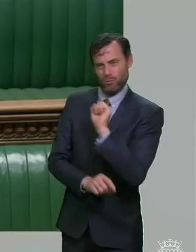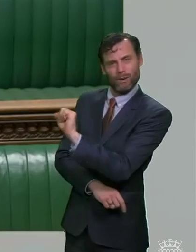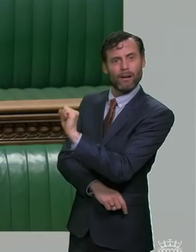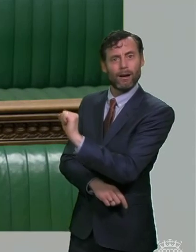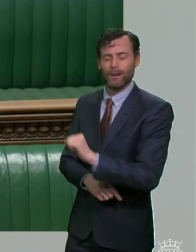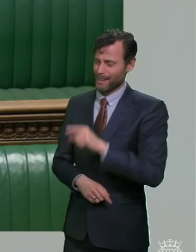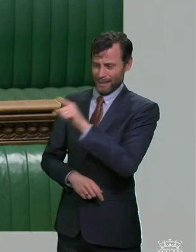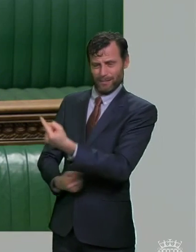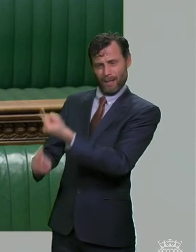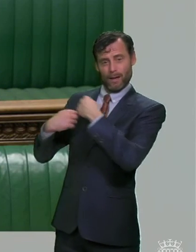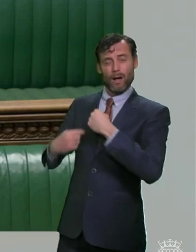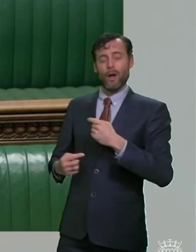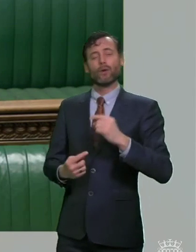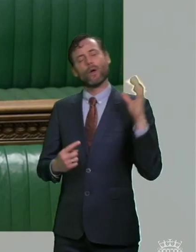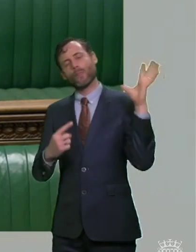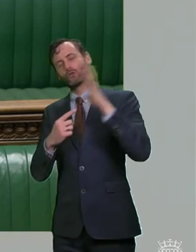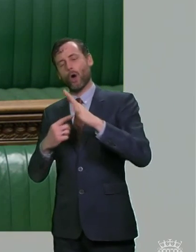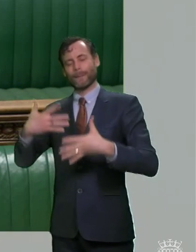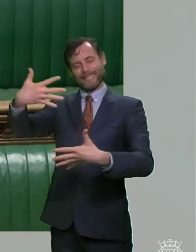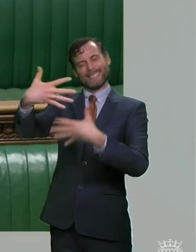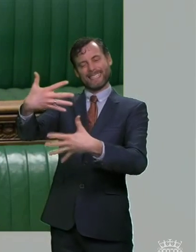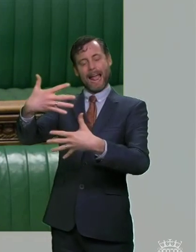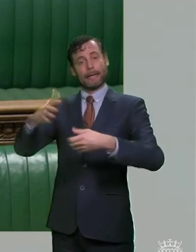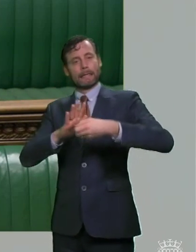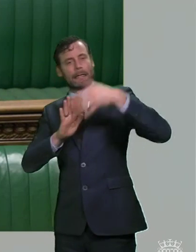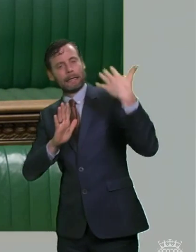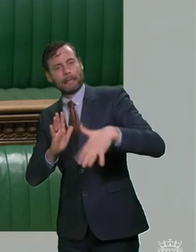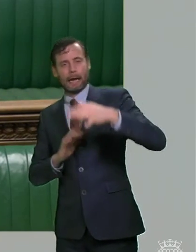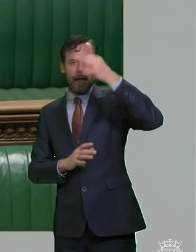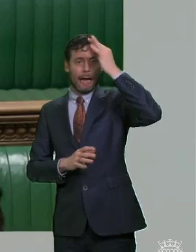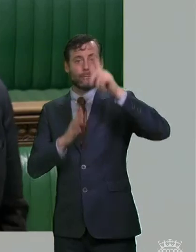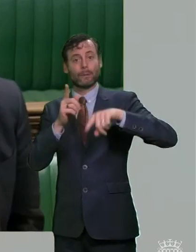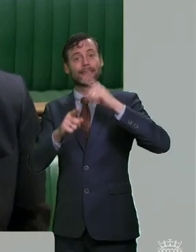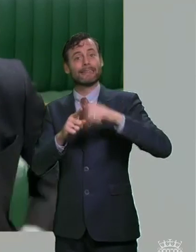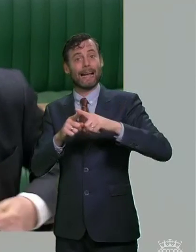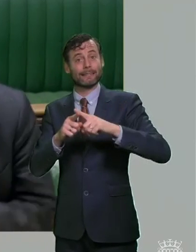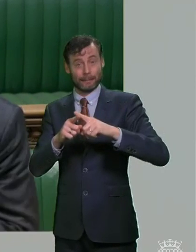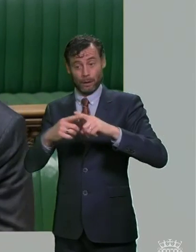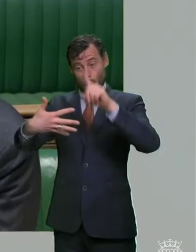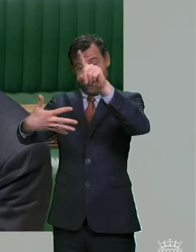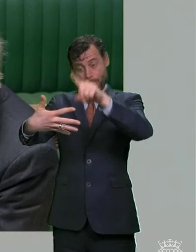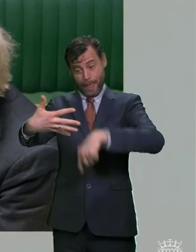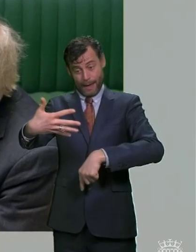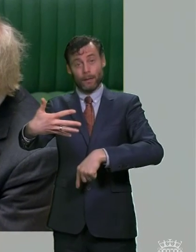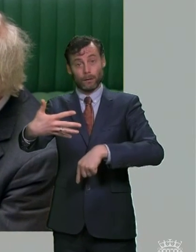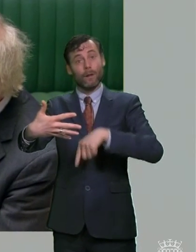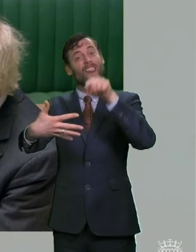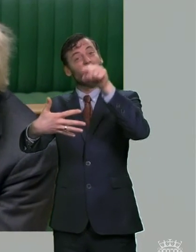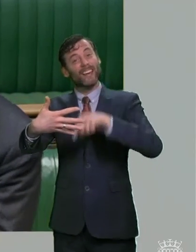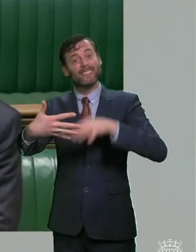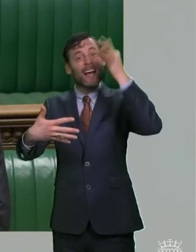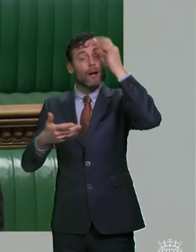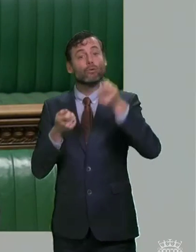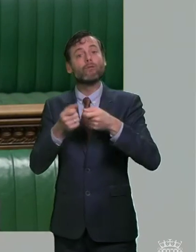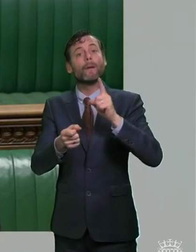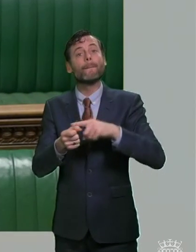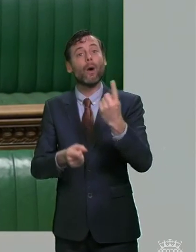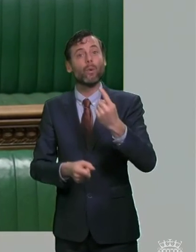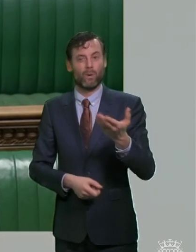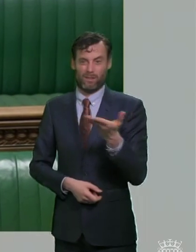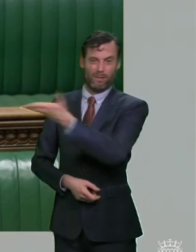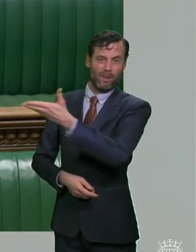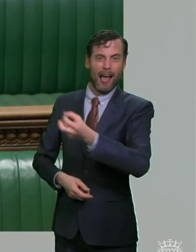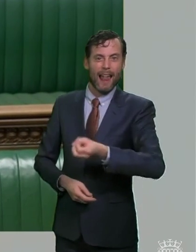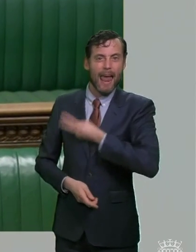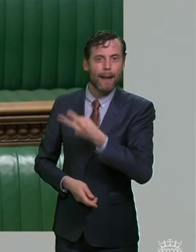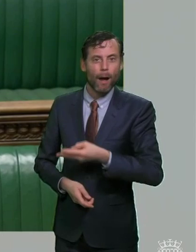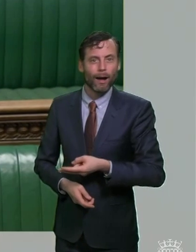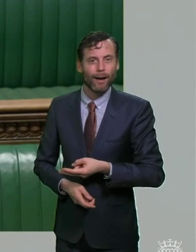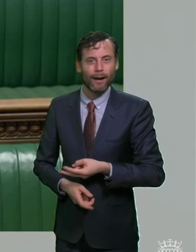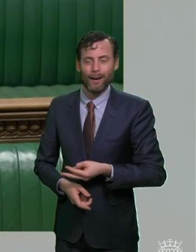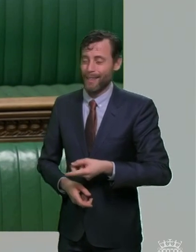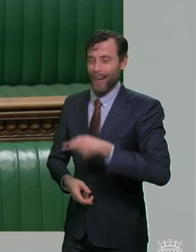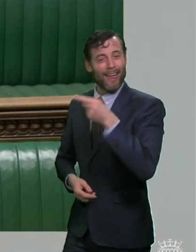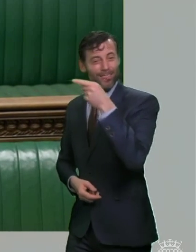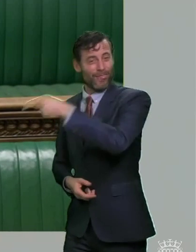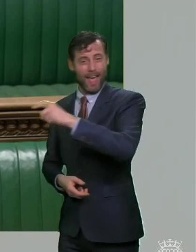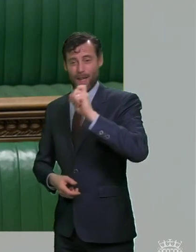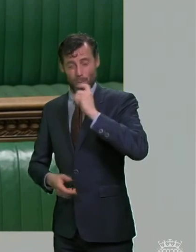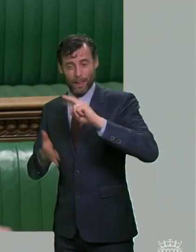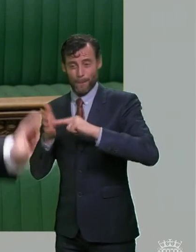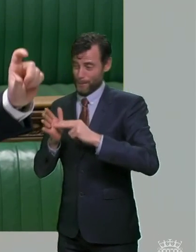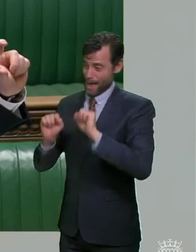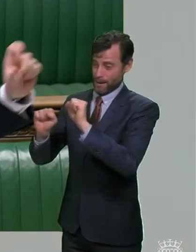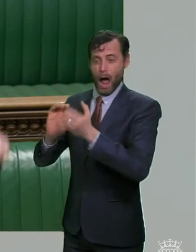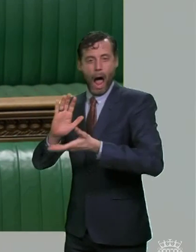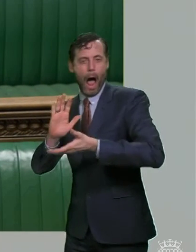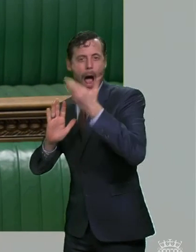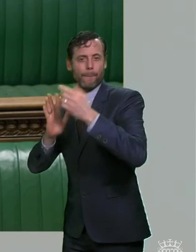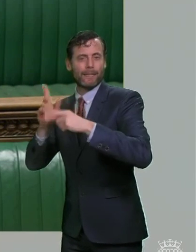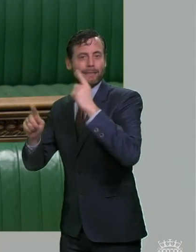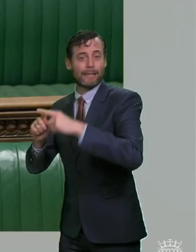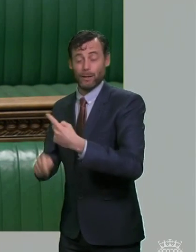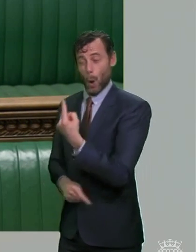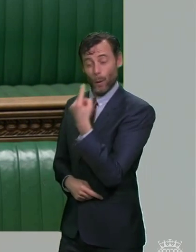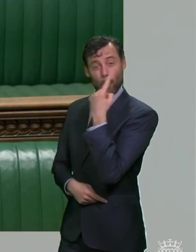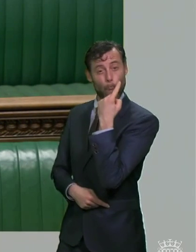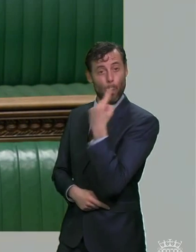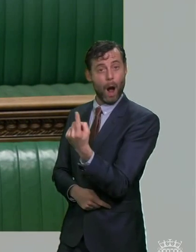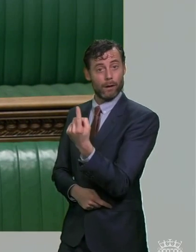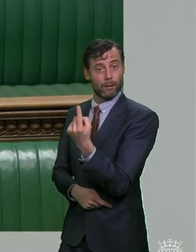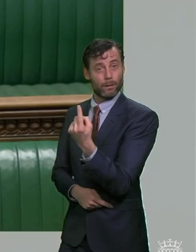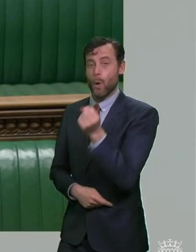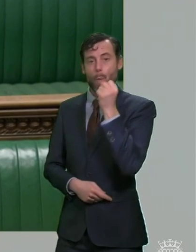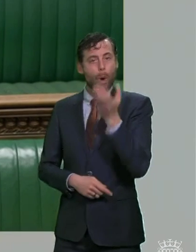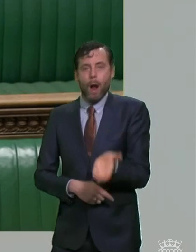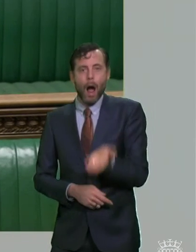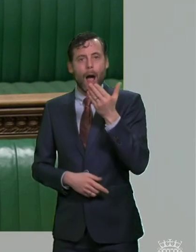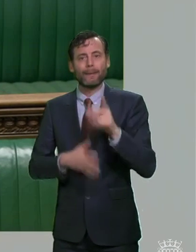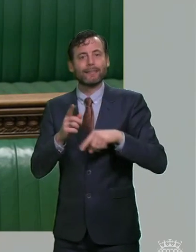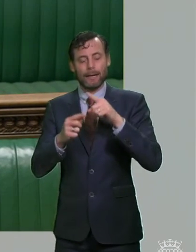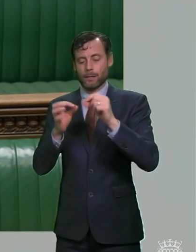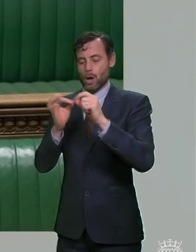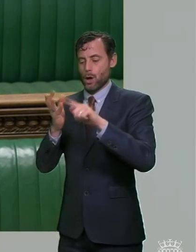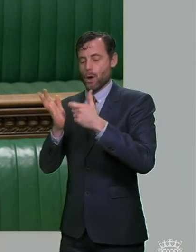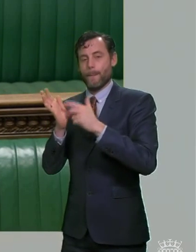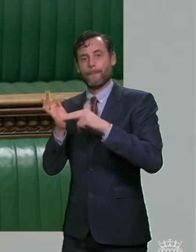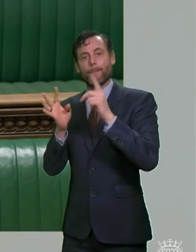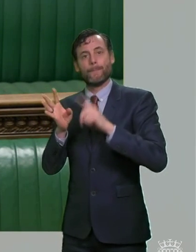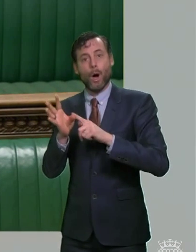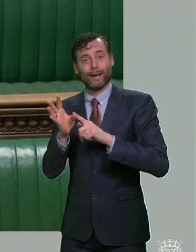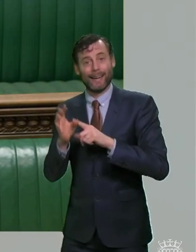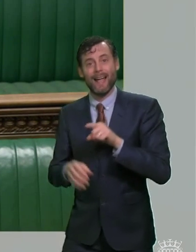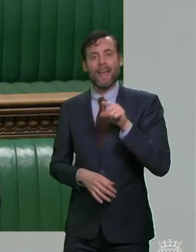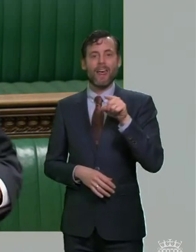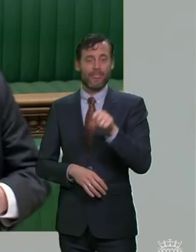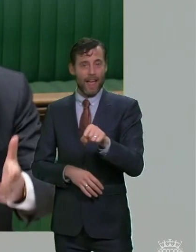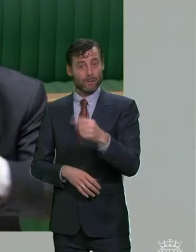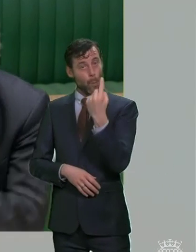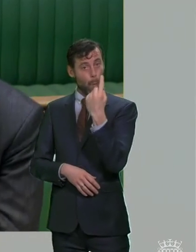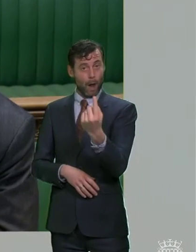The top 10 highest council taxing councils in this country are run by the Labour party, and they are all going to put their taxes up, except for one in the top 10, which is Burnley, which is currently in no overall control.